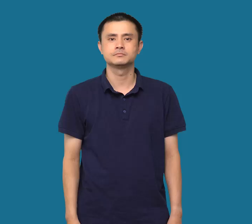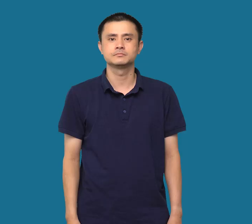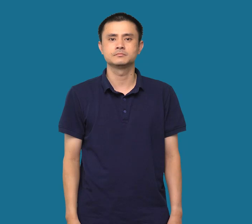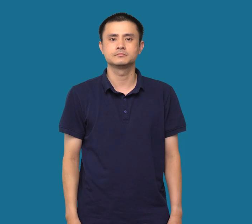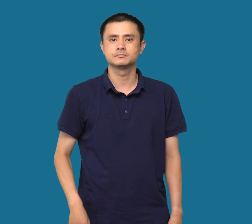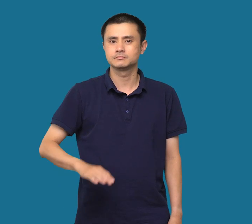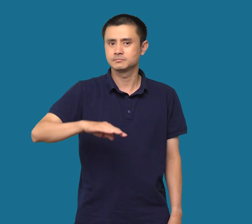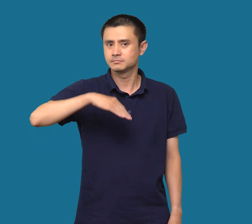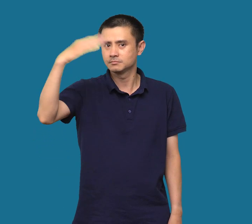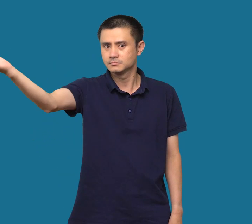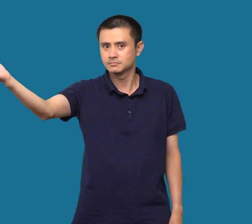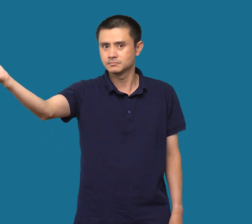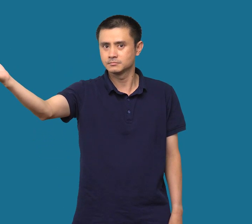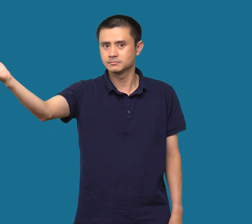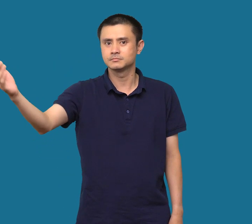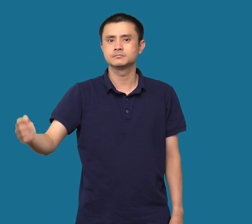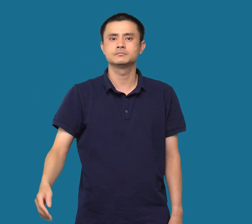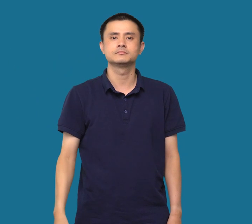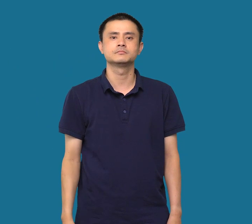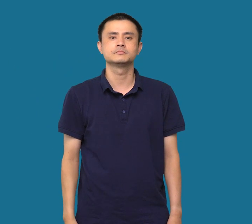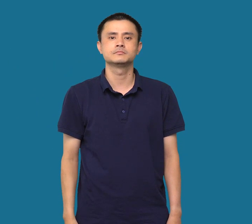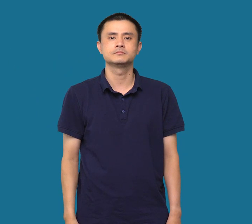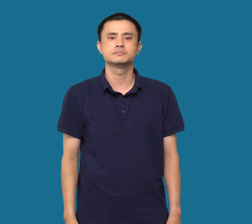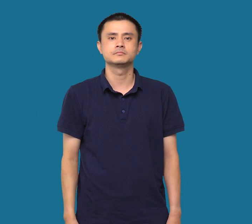ra ngoài